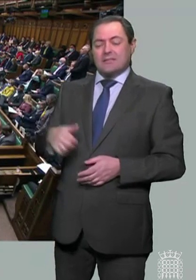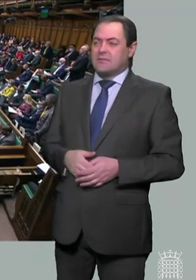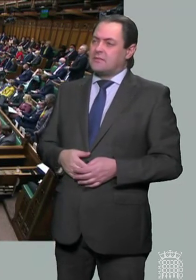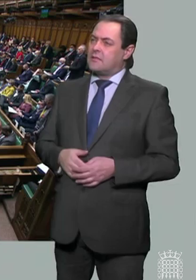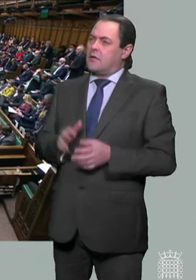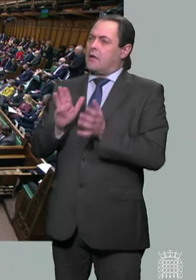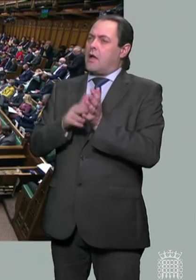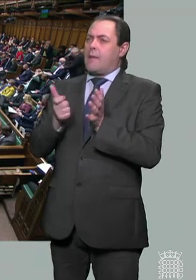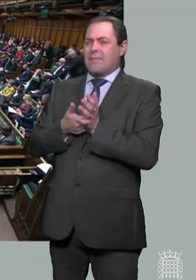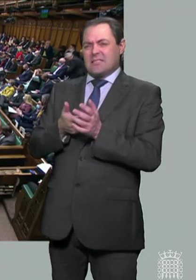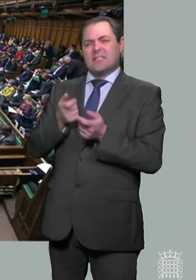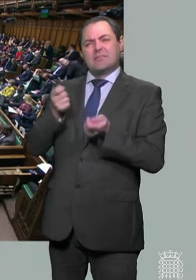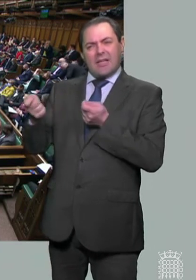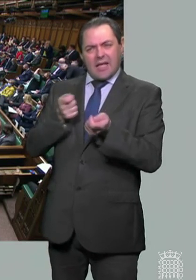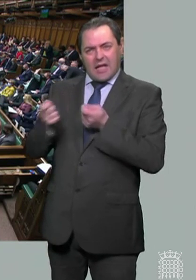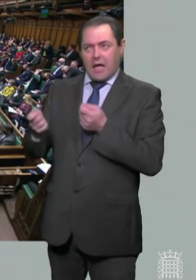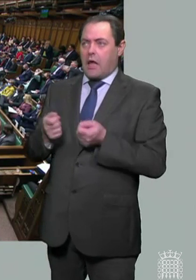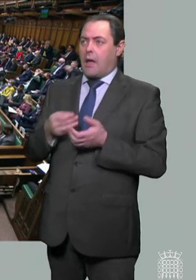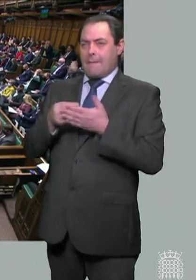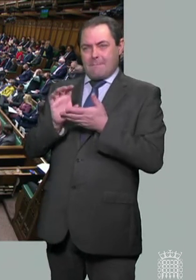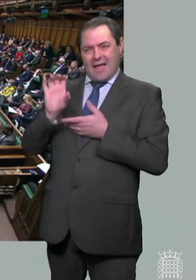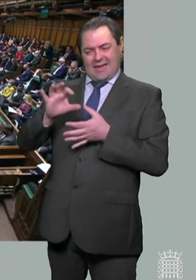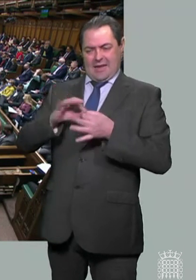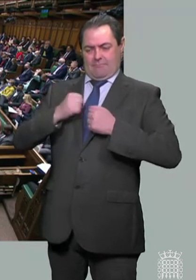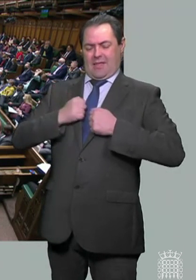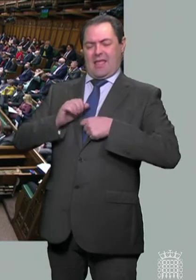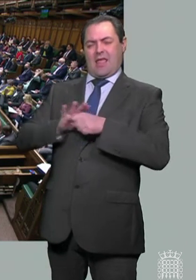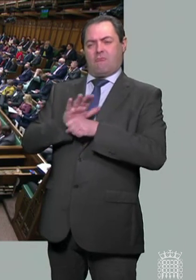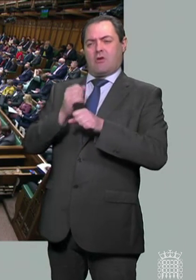Getting investment into Gedling is important.